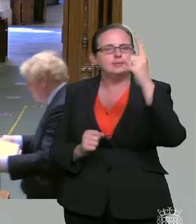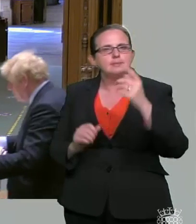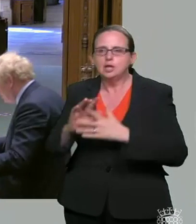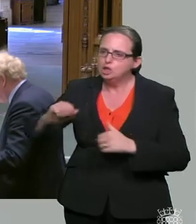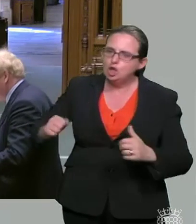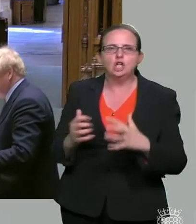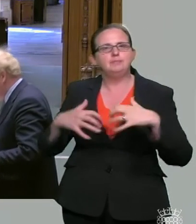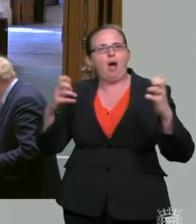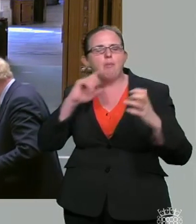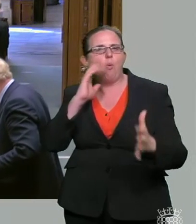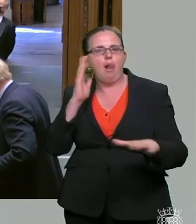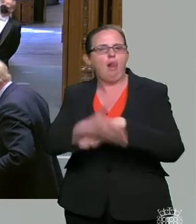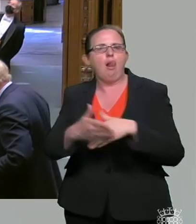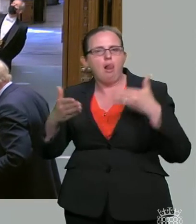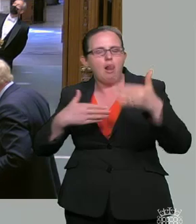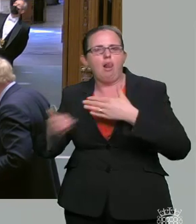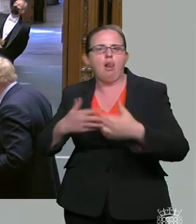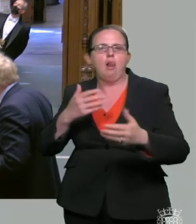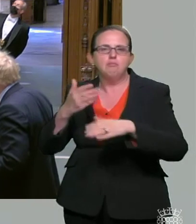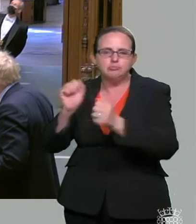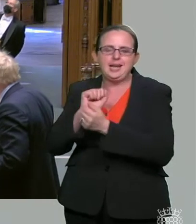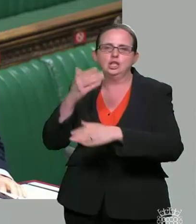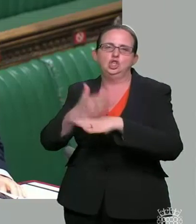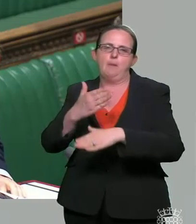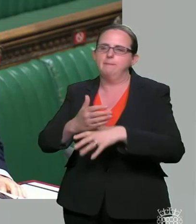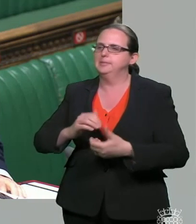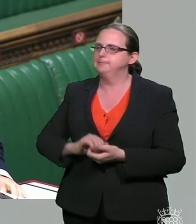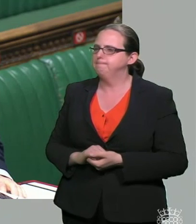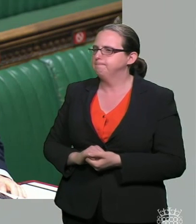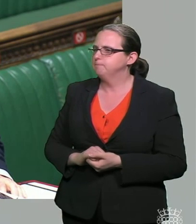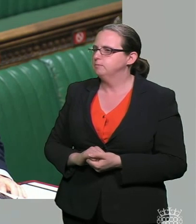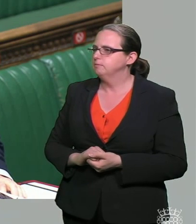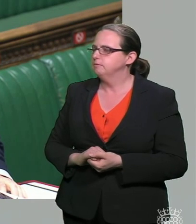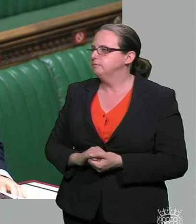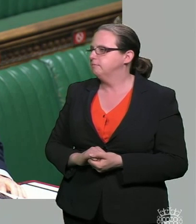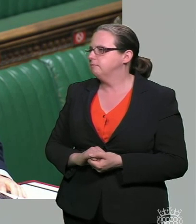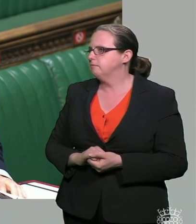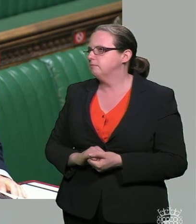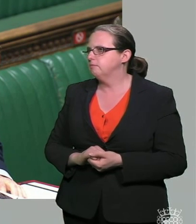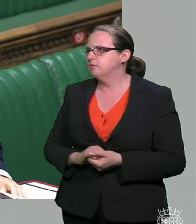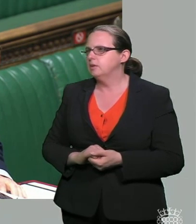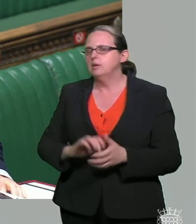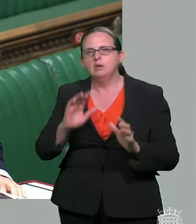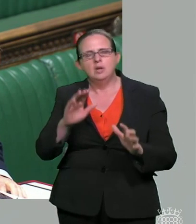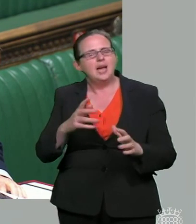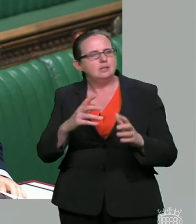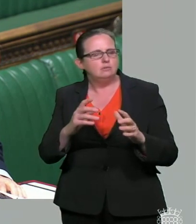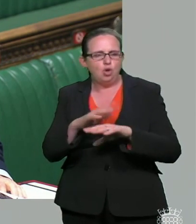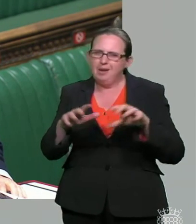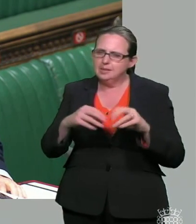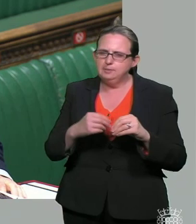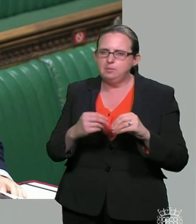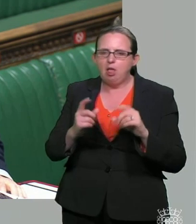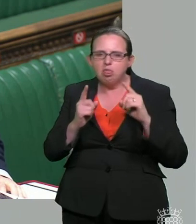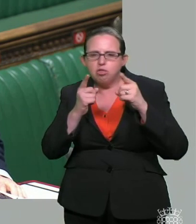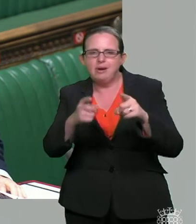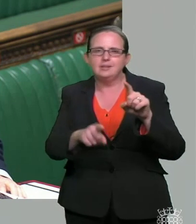Actually, this Government have been absolutely clear that it is unacceptable to use the threat of firing and rehiring as a negotiating tactic.